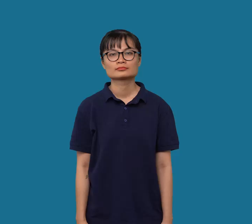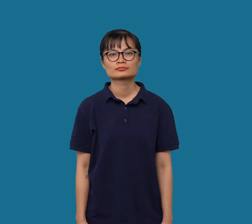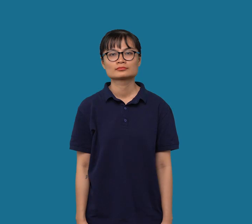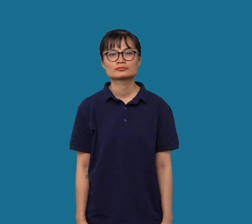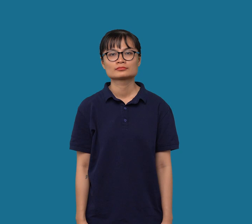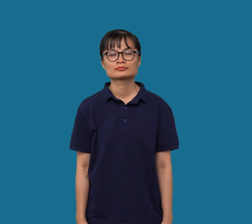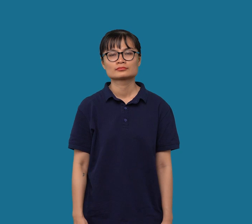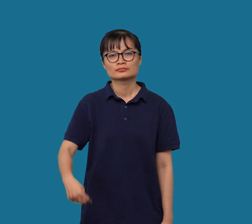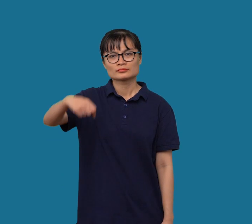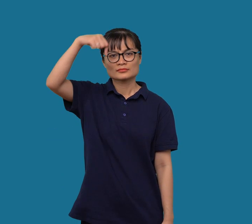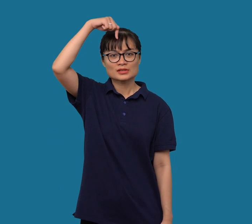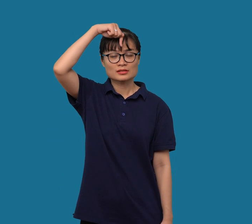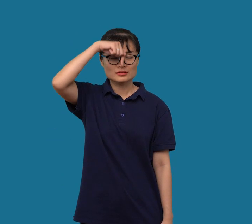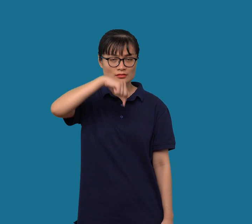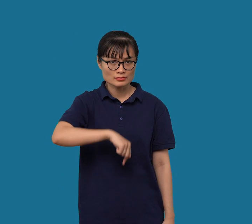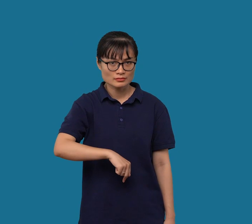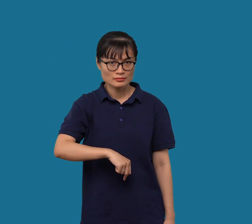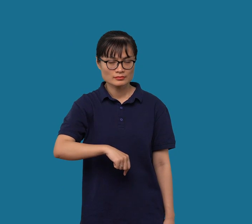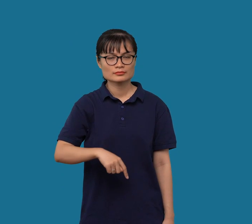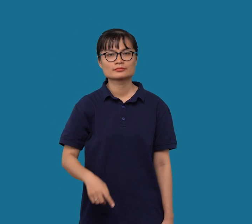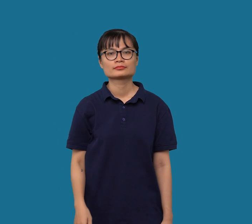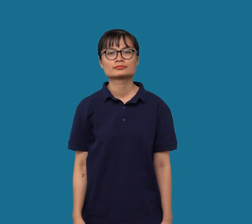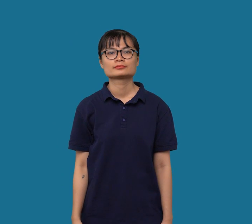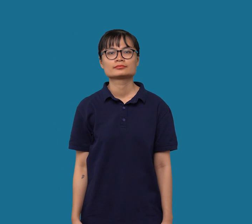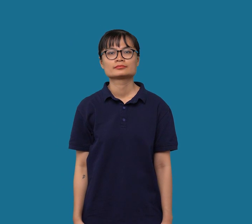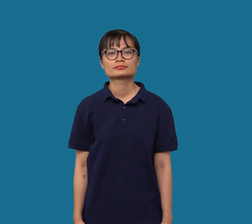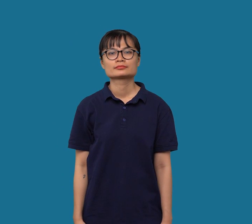ý thức